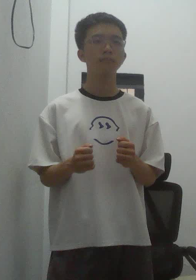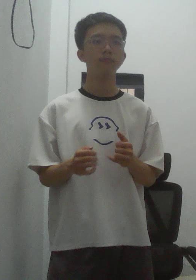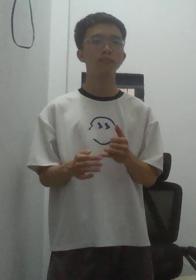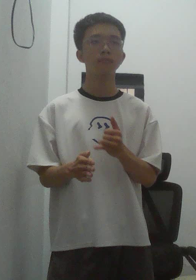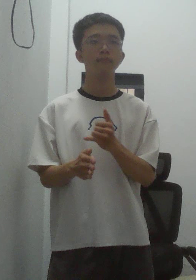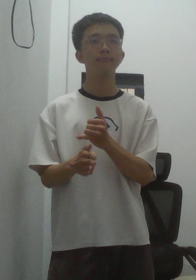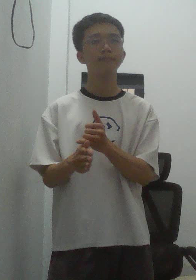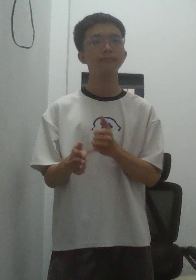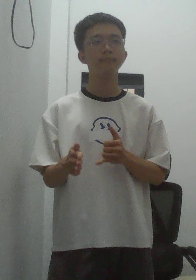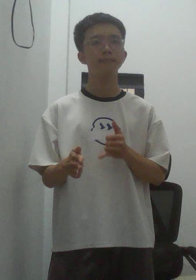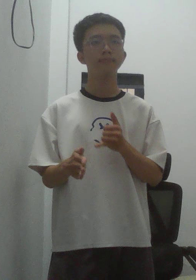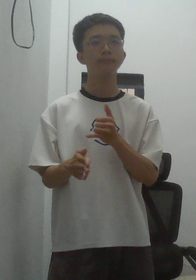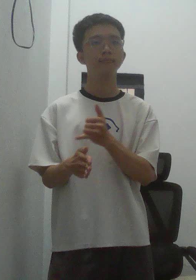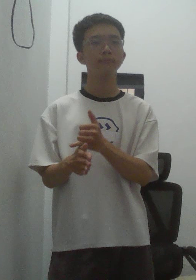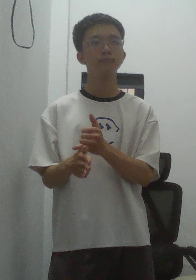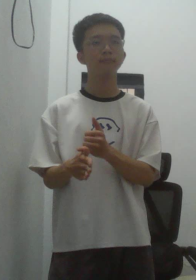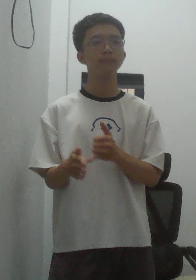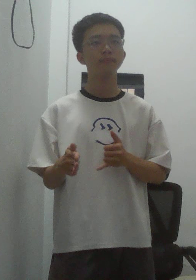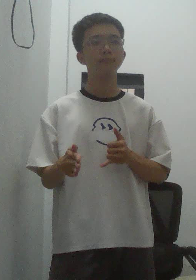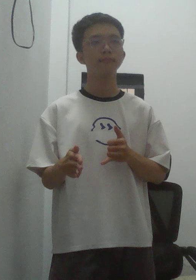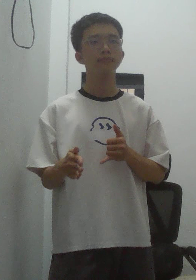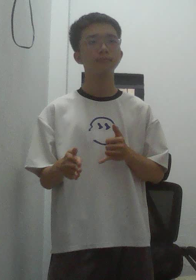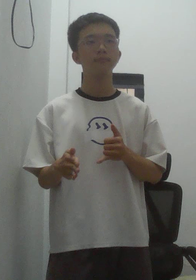cuoi thang